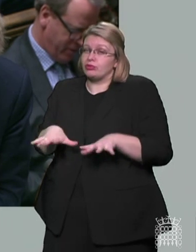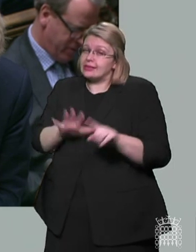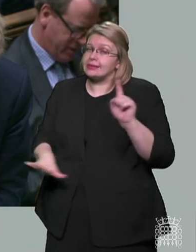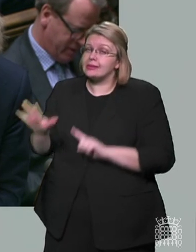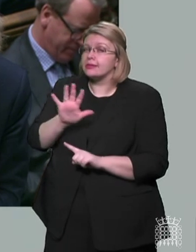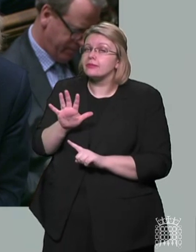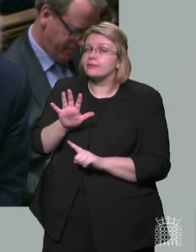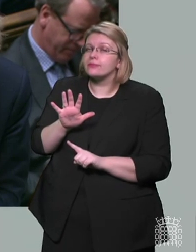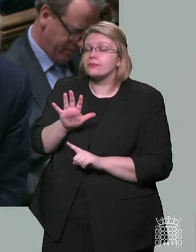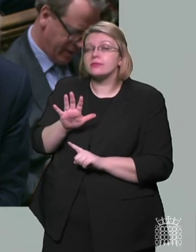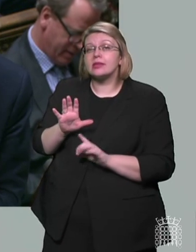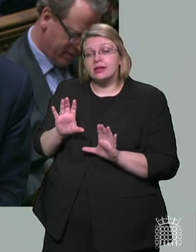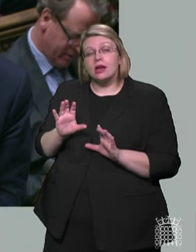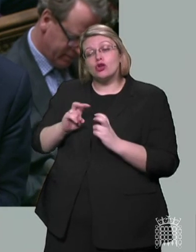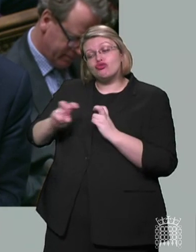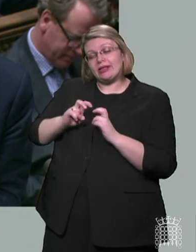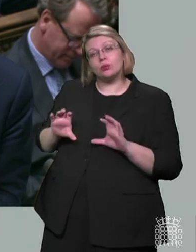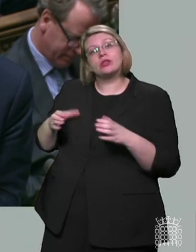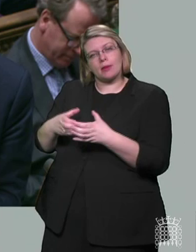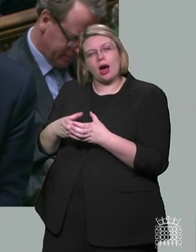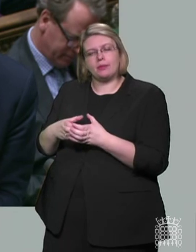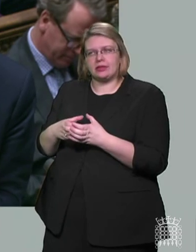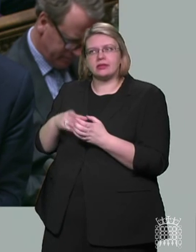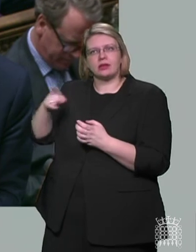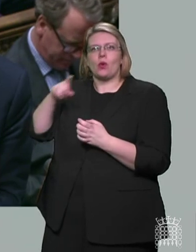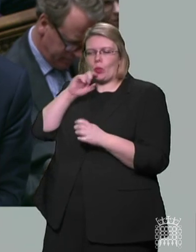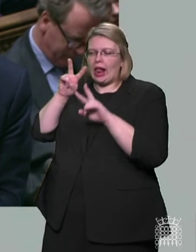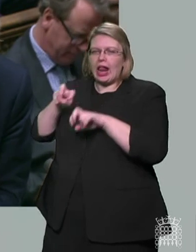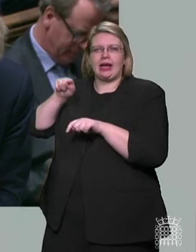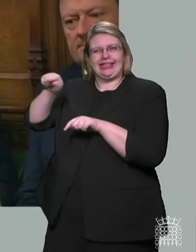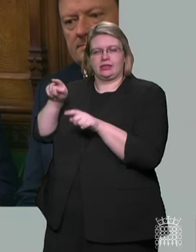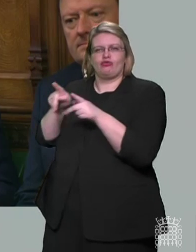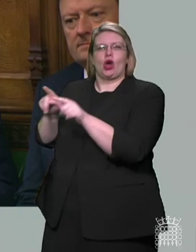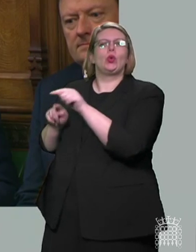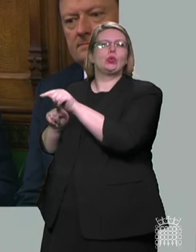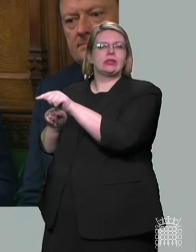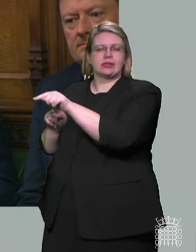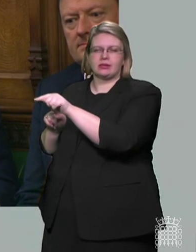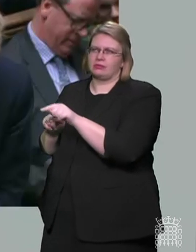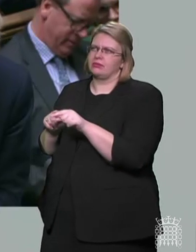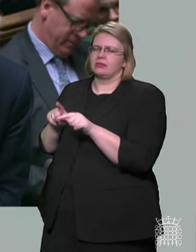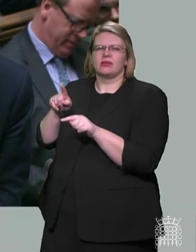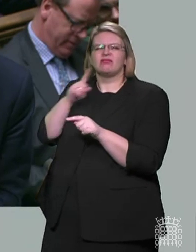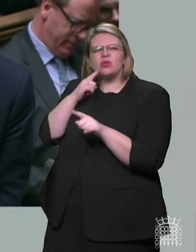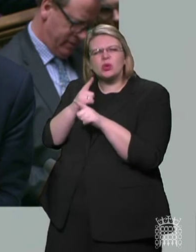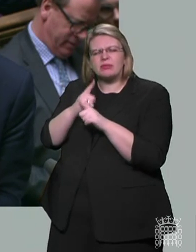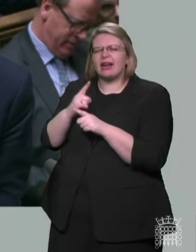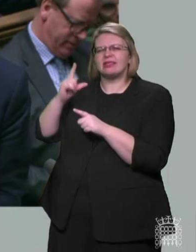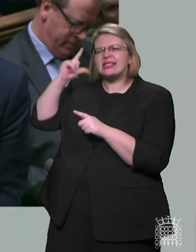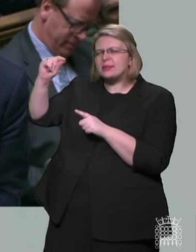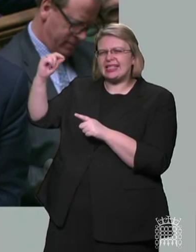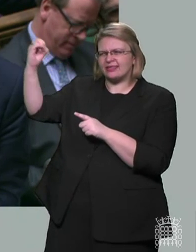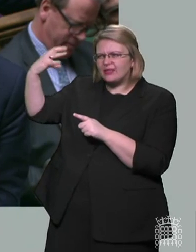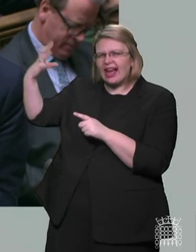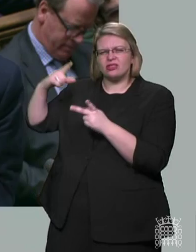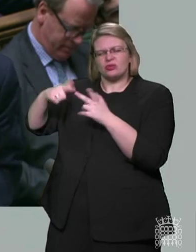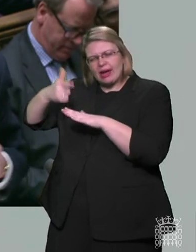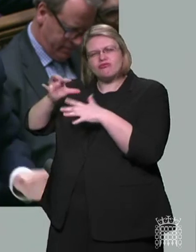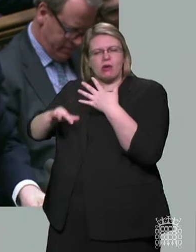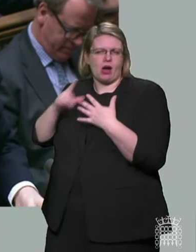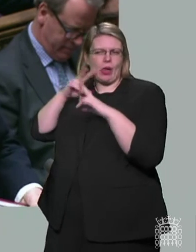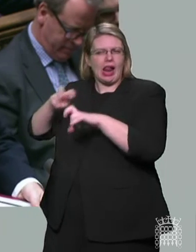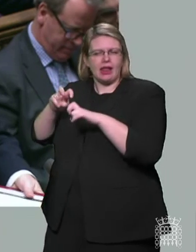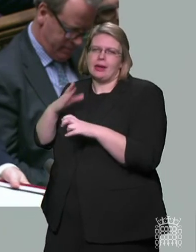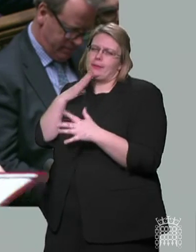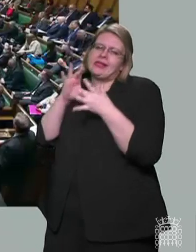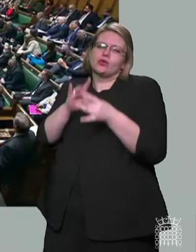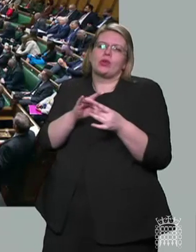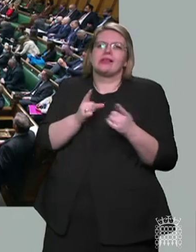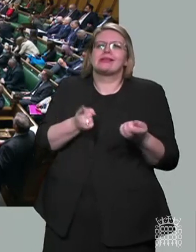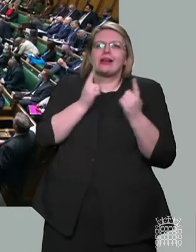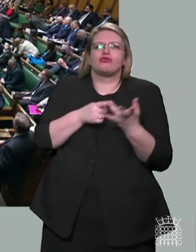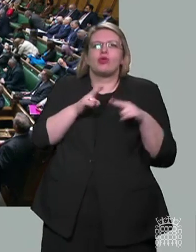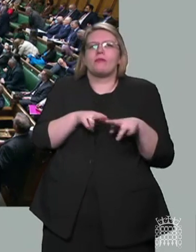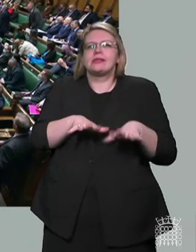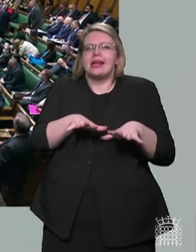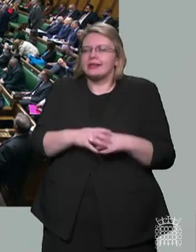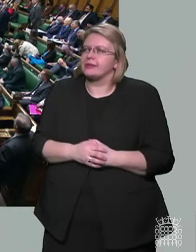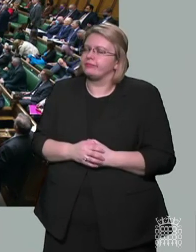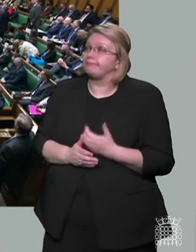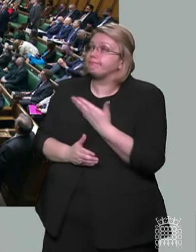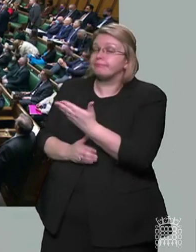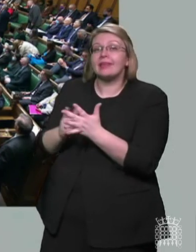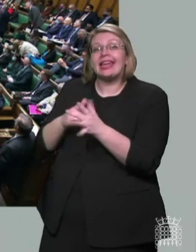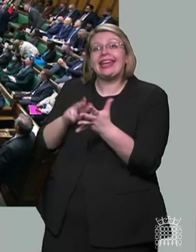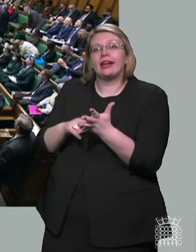The Department for Transport is updating the circular on the use of speed and red-light cameras that my honourable Friend mentioned and I urge him to get in touch with my right honourable Friend the Secretary of State for Transport.